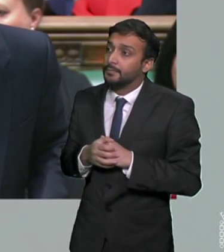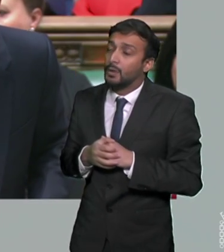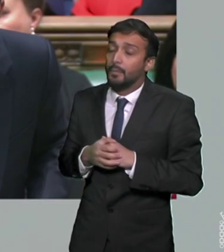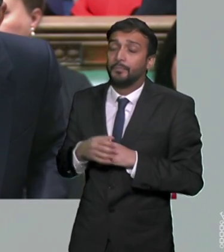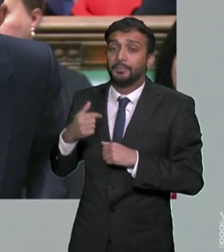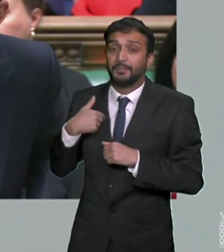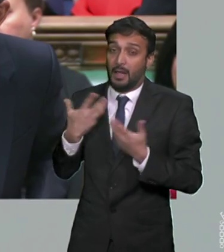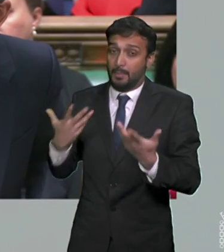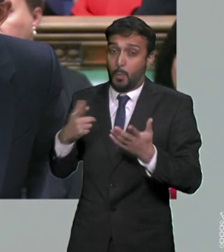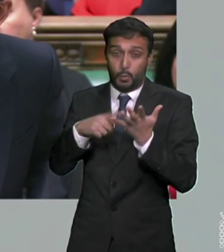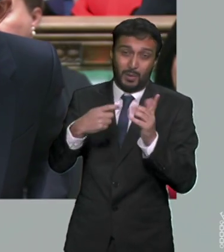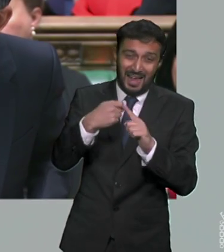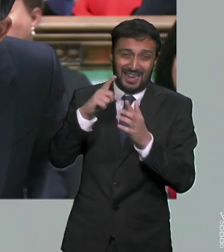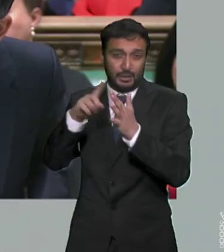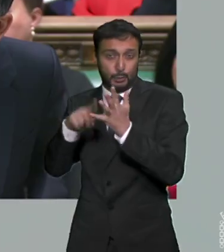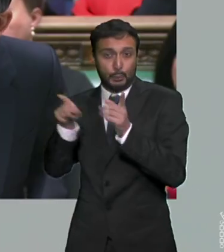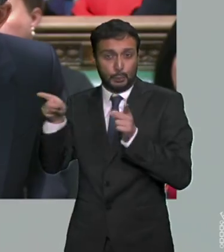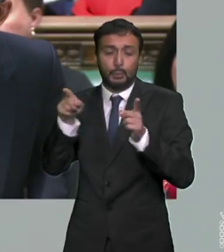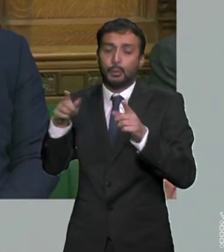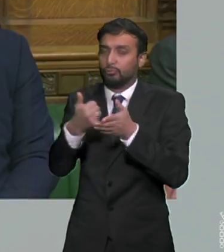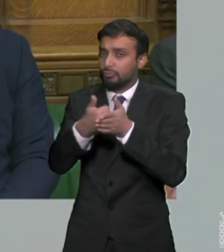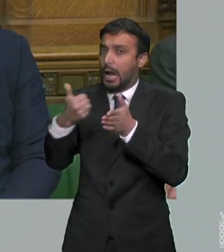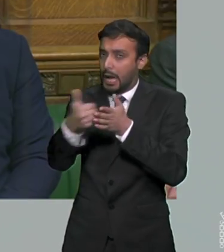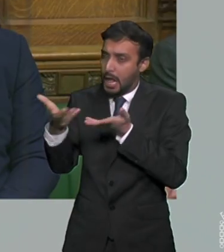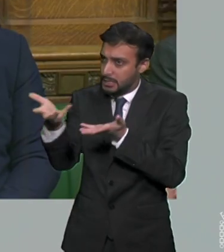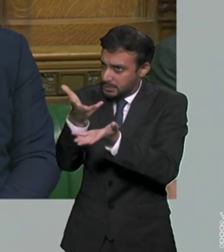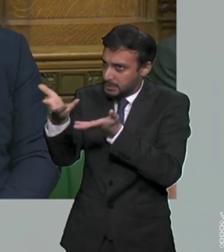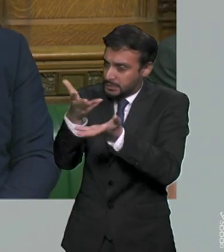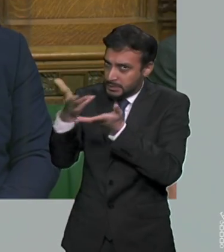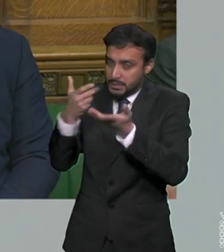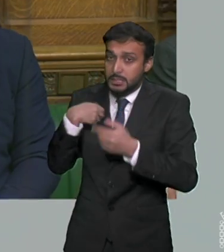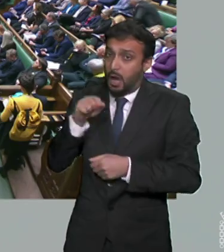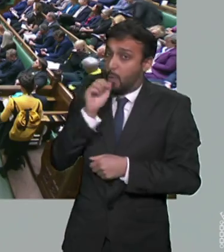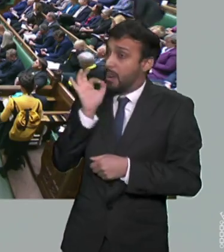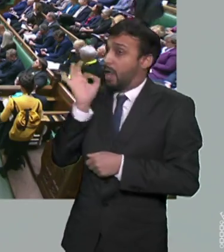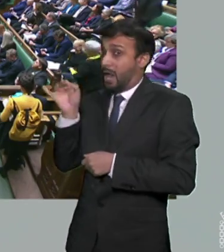I will take on board the honourable Gentleman’s suggestion to visit Northern Ireland to discuss these things in person.